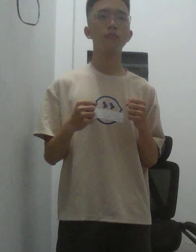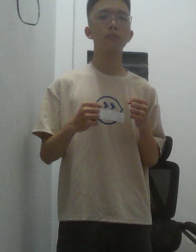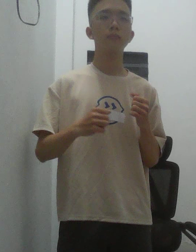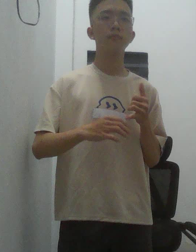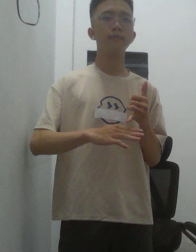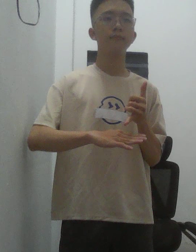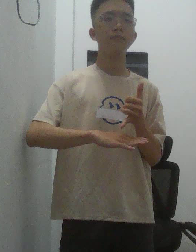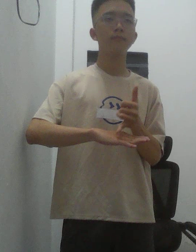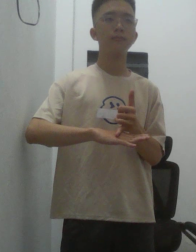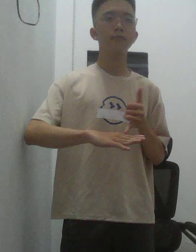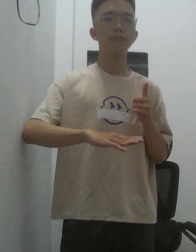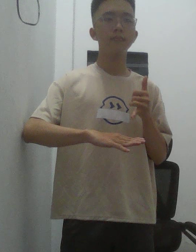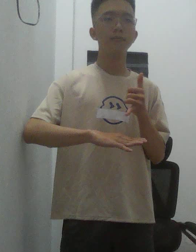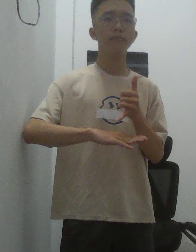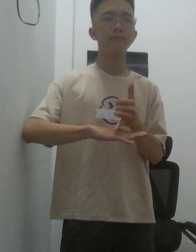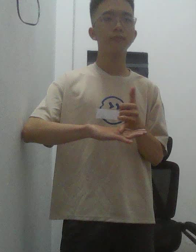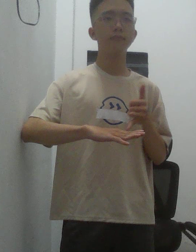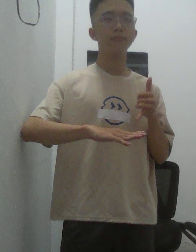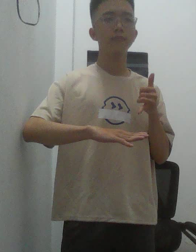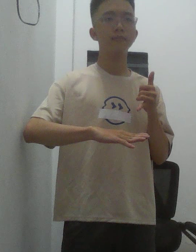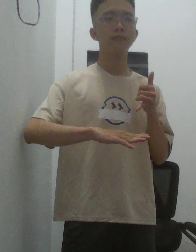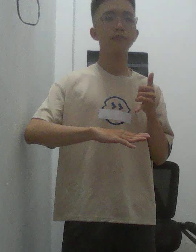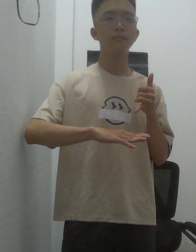cuoi tuan